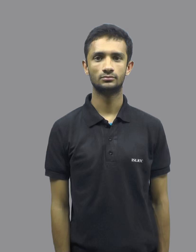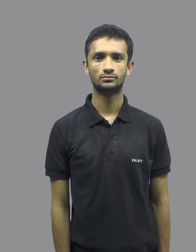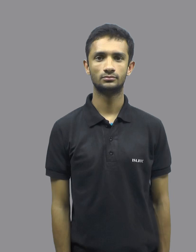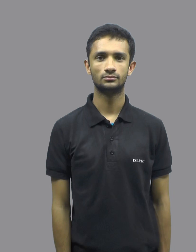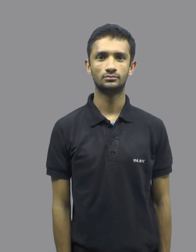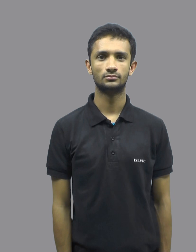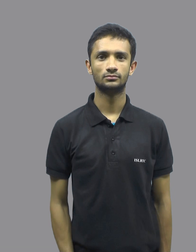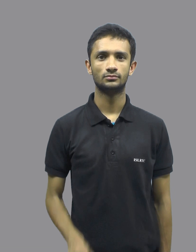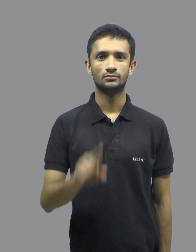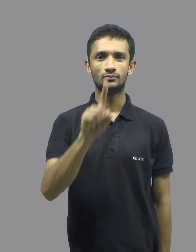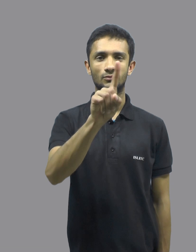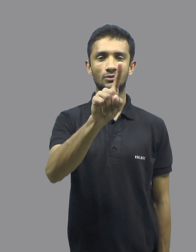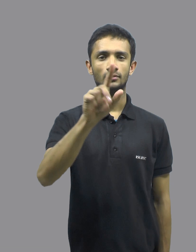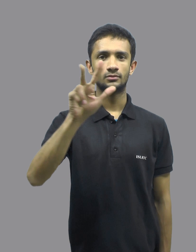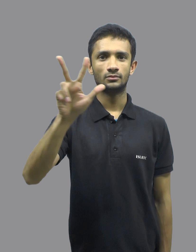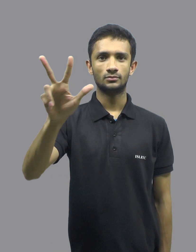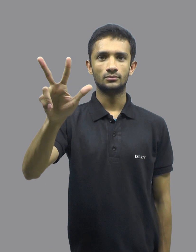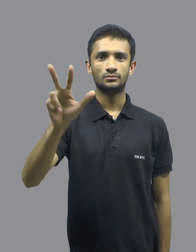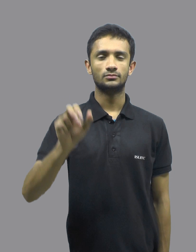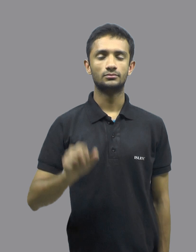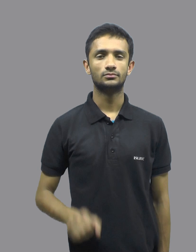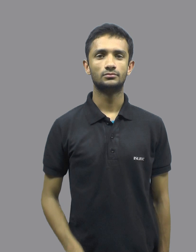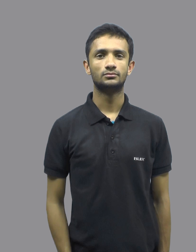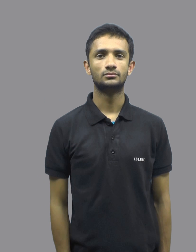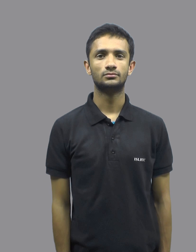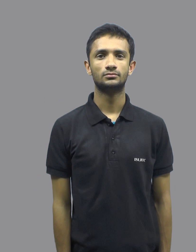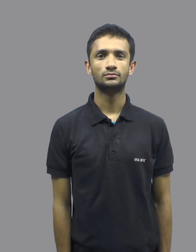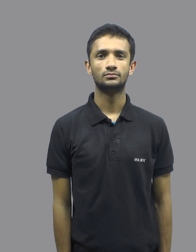18 Eighteen